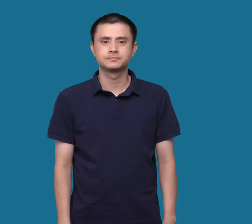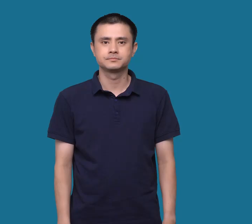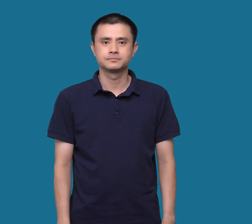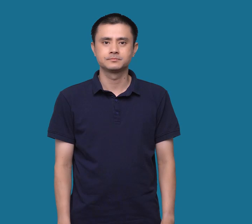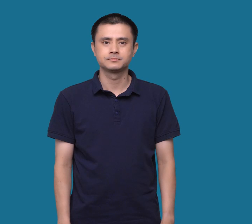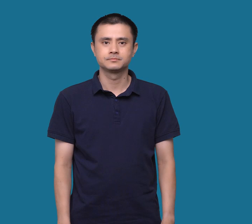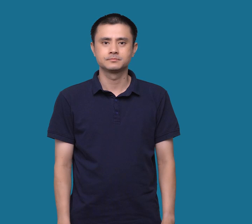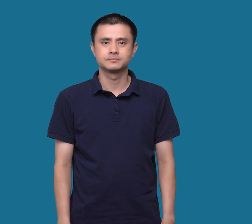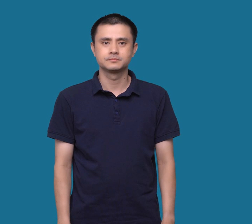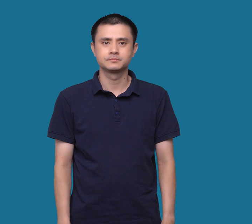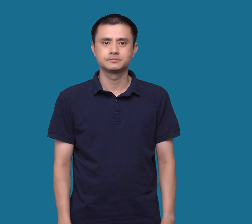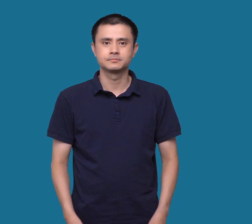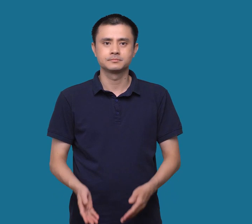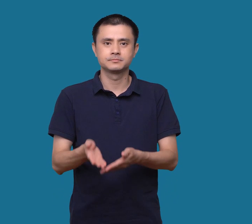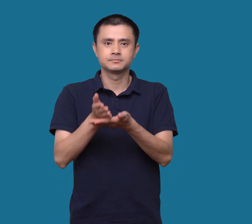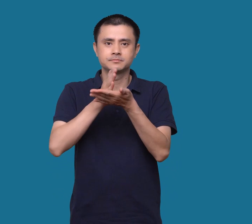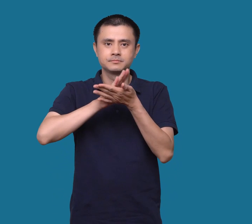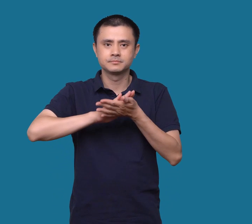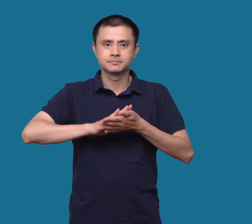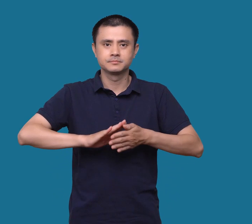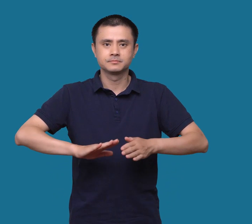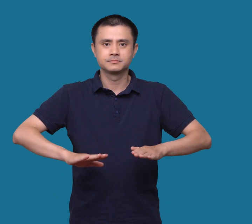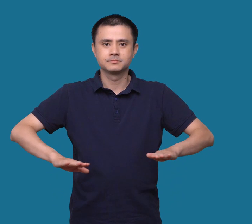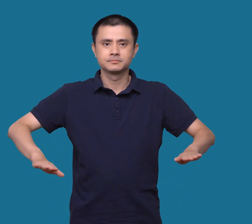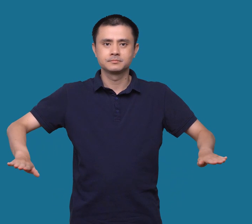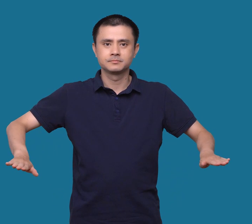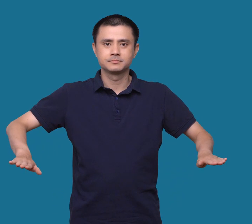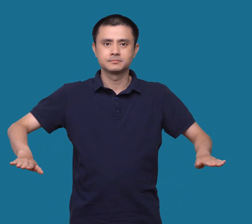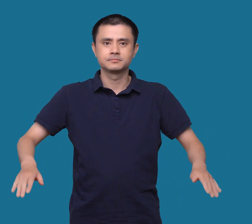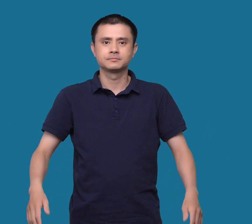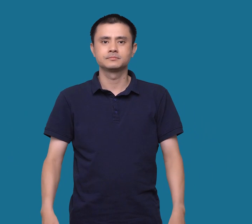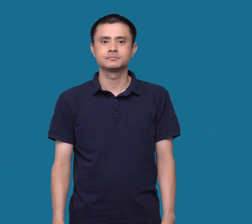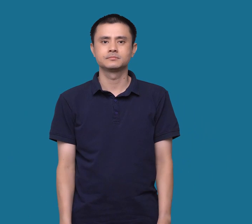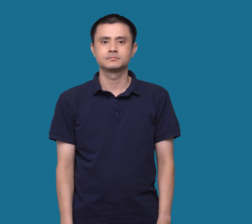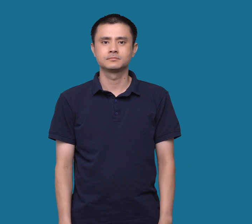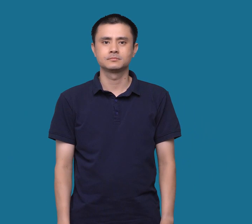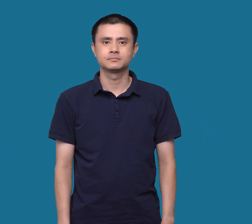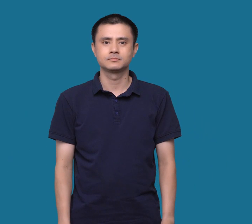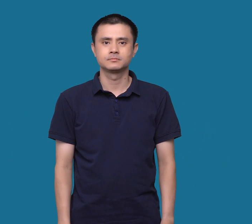bình an